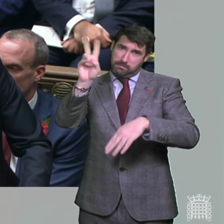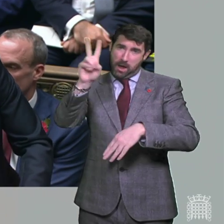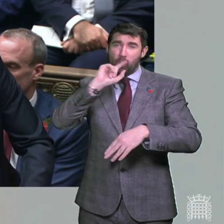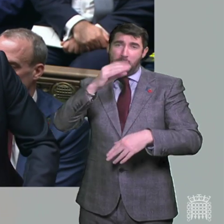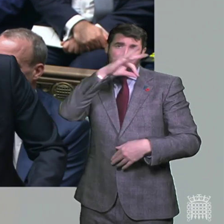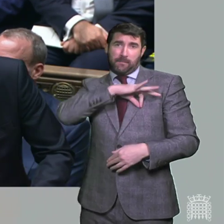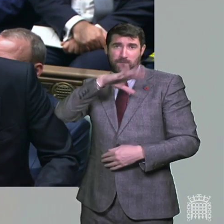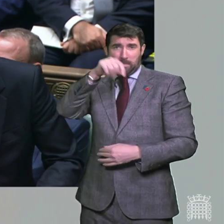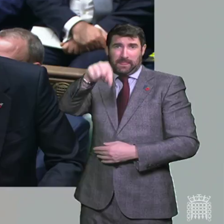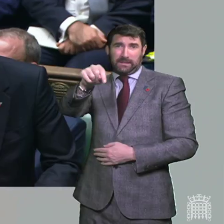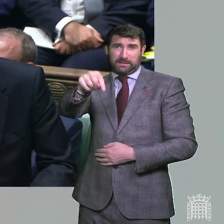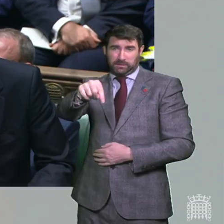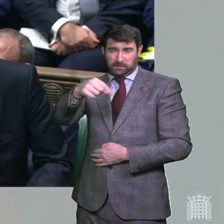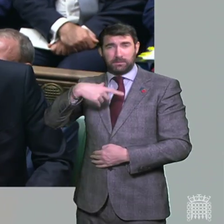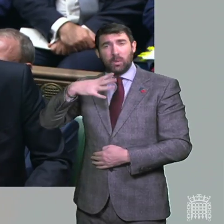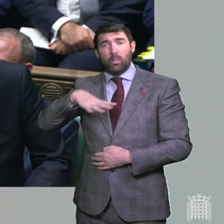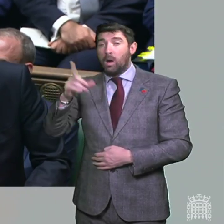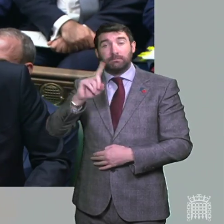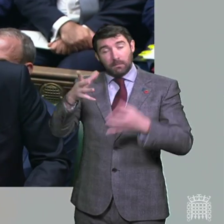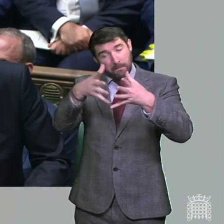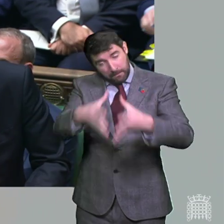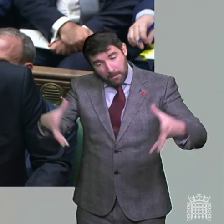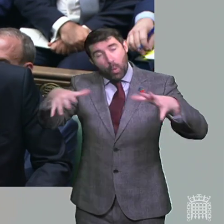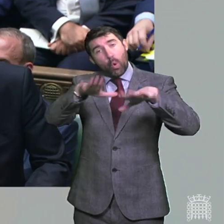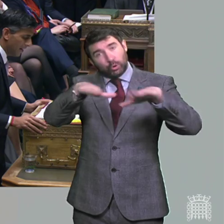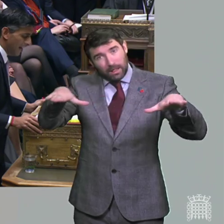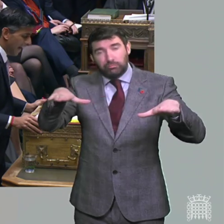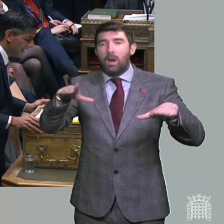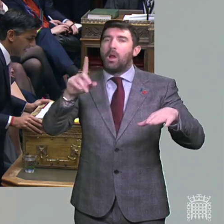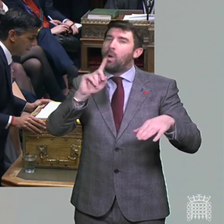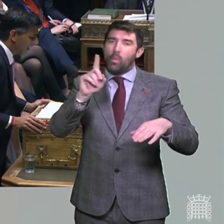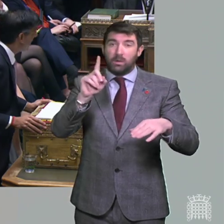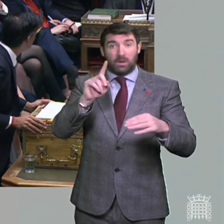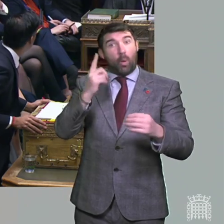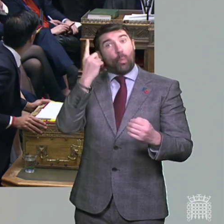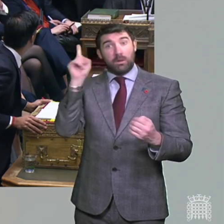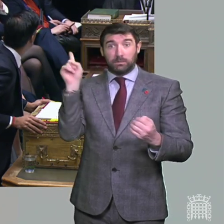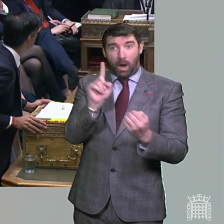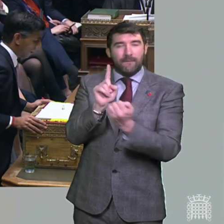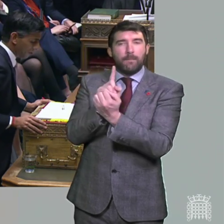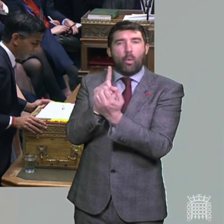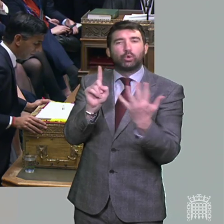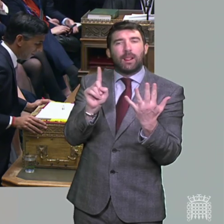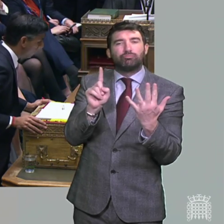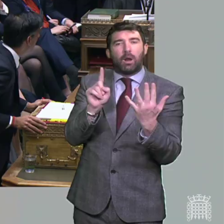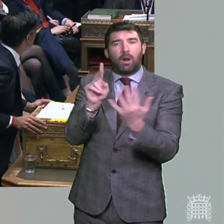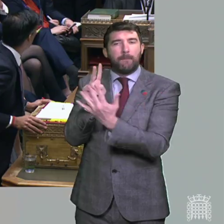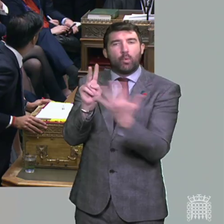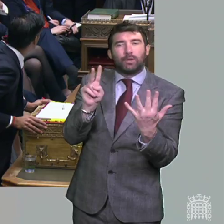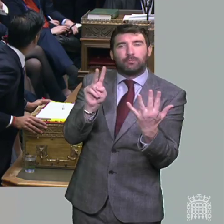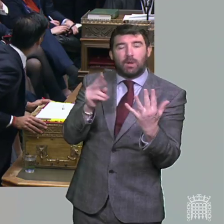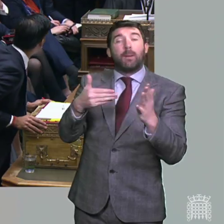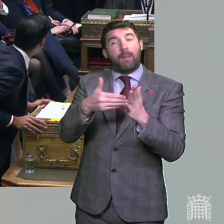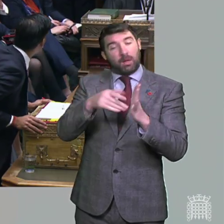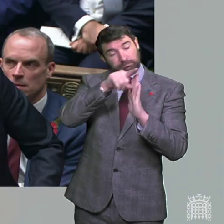That includes measures to increase the number of children that can be looked after by each staff member and making it easier for people to become childminders.